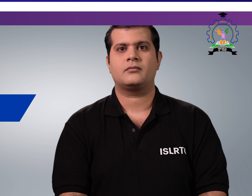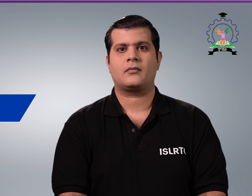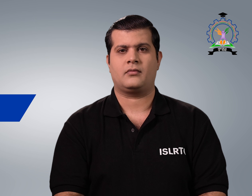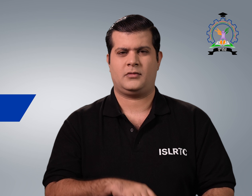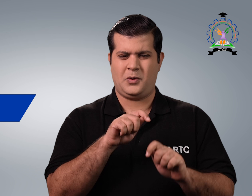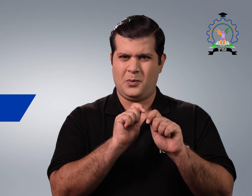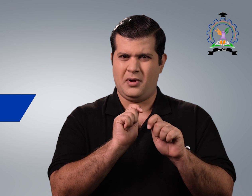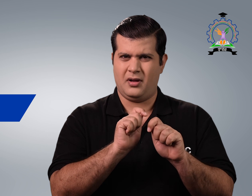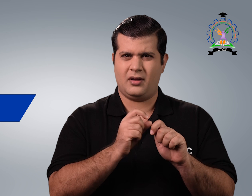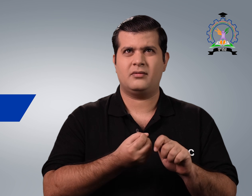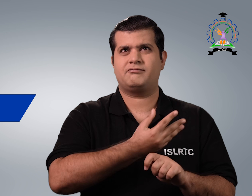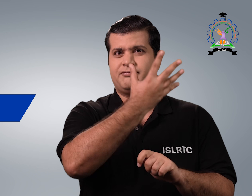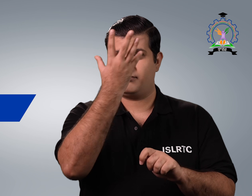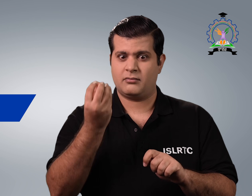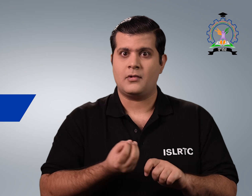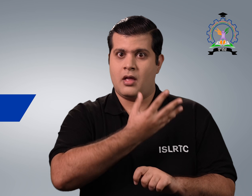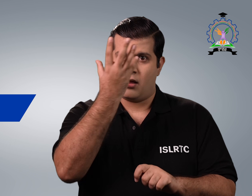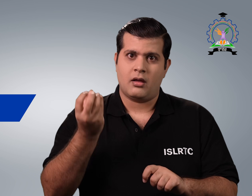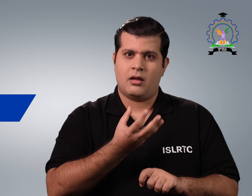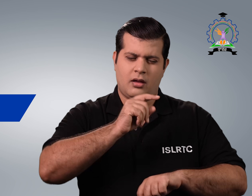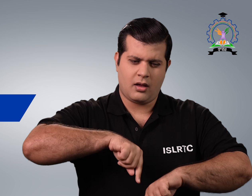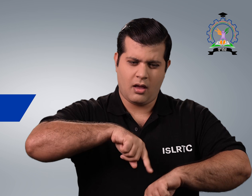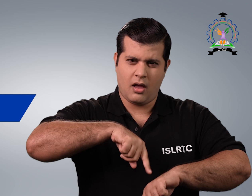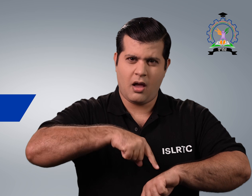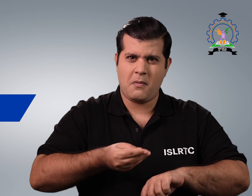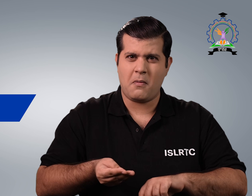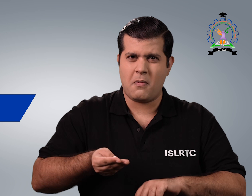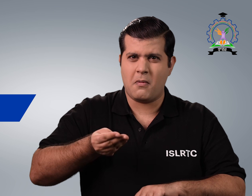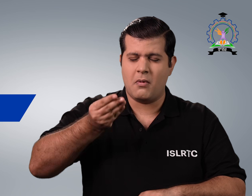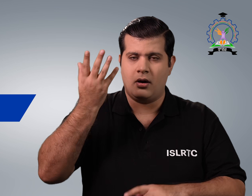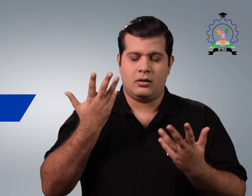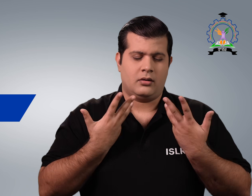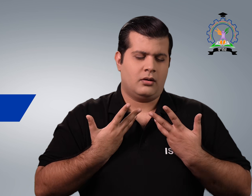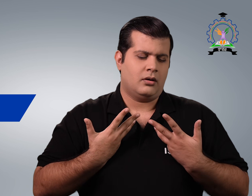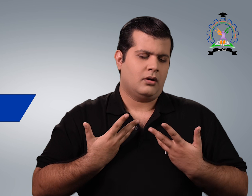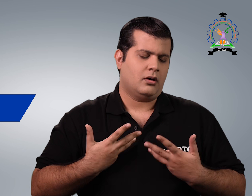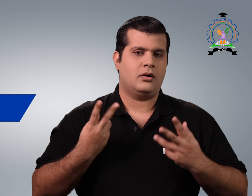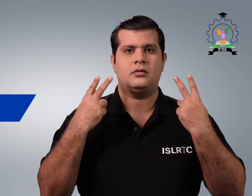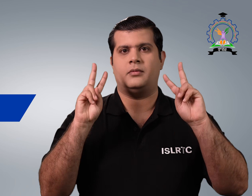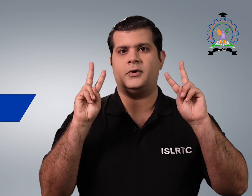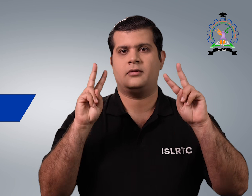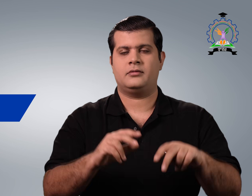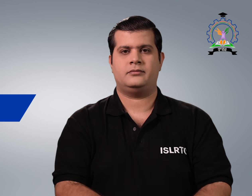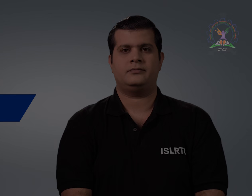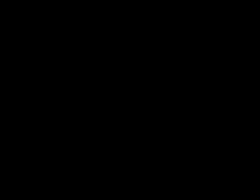When you work long hours, you get weary.